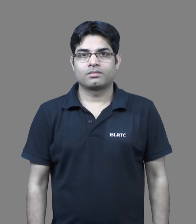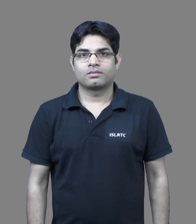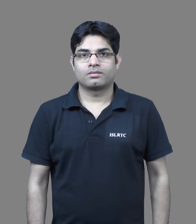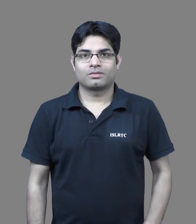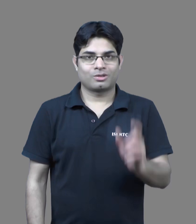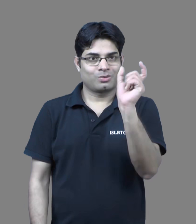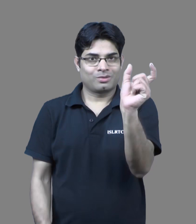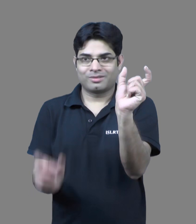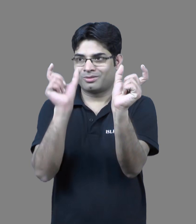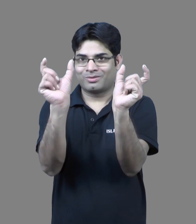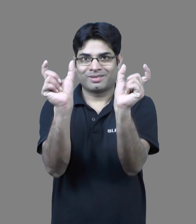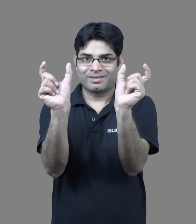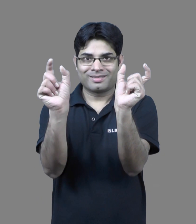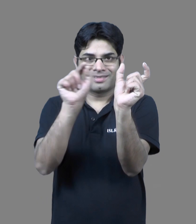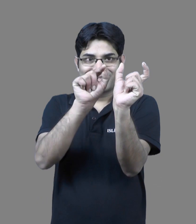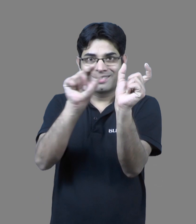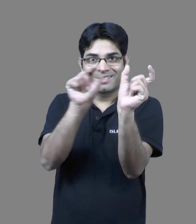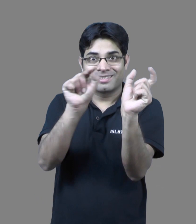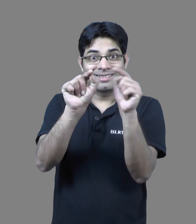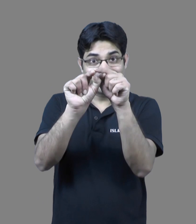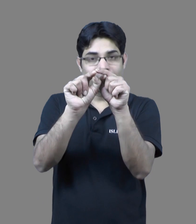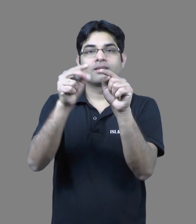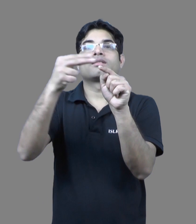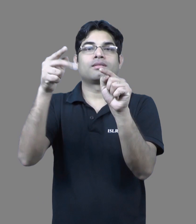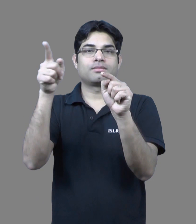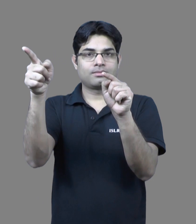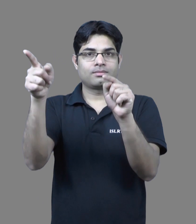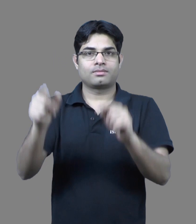Hyphen